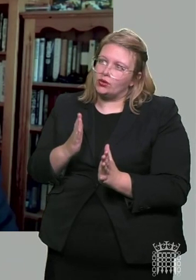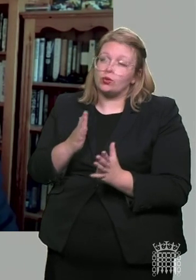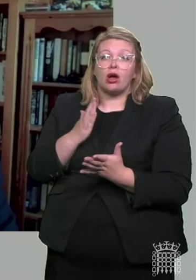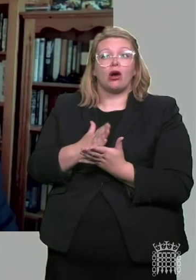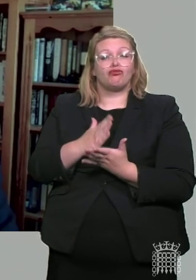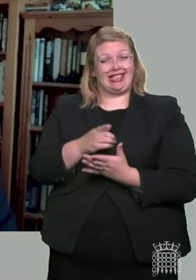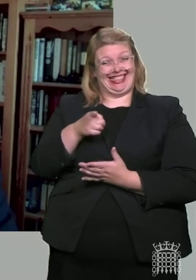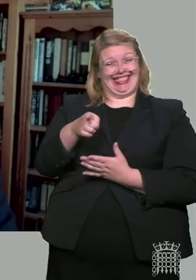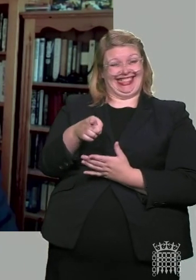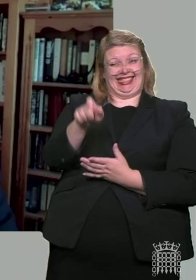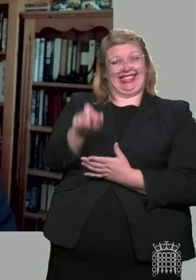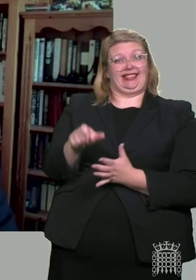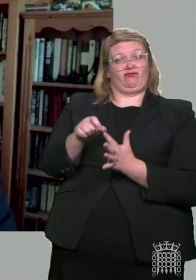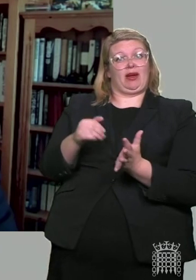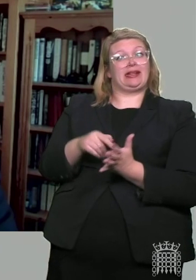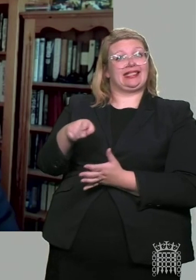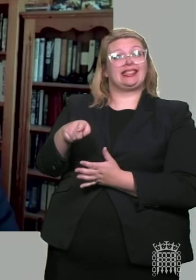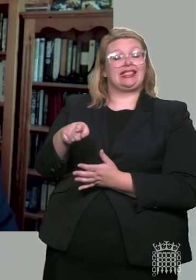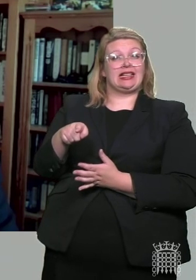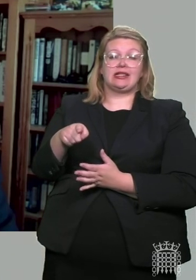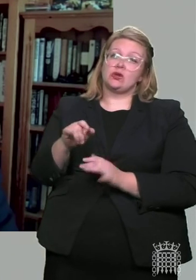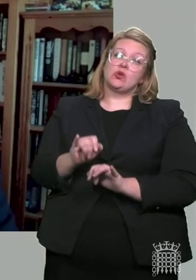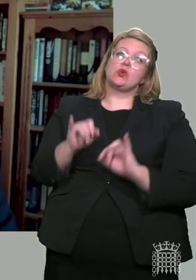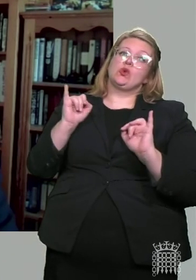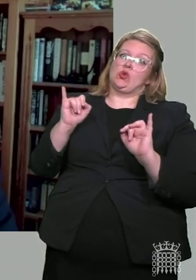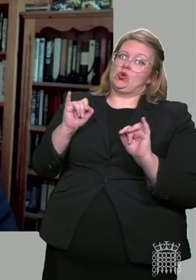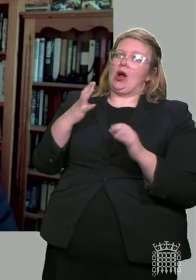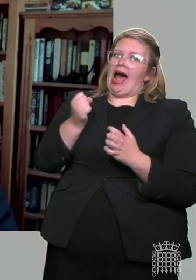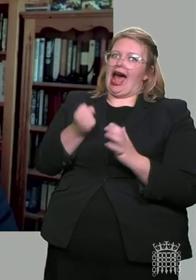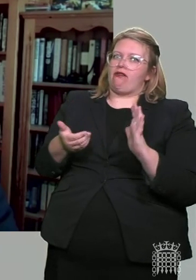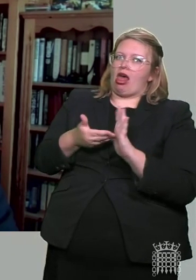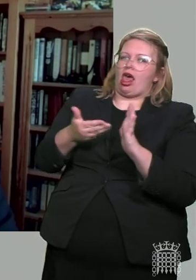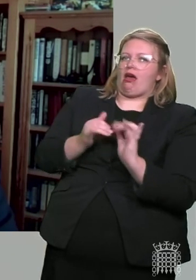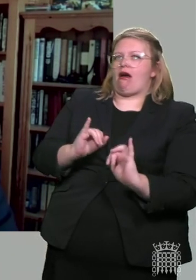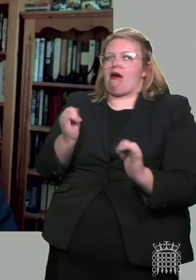This is a Prime Minister who is up to his neck in a swamp of Tory sleaze.